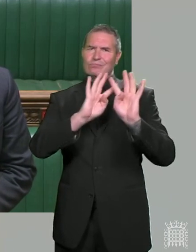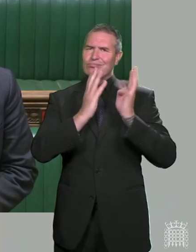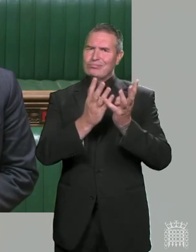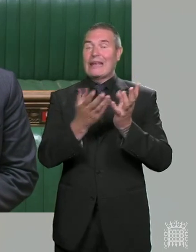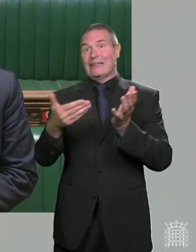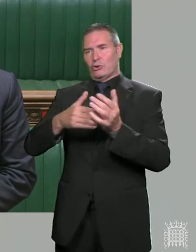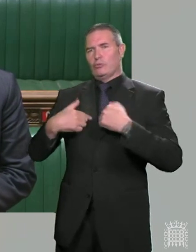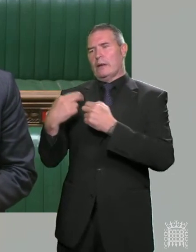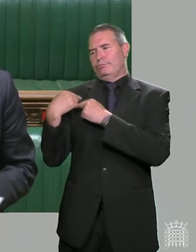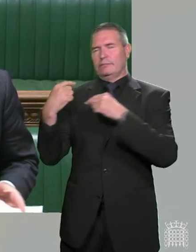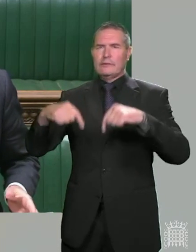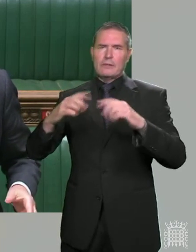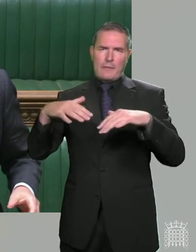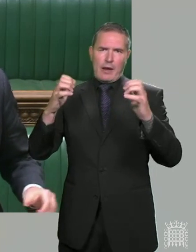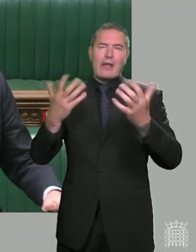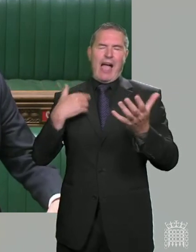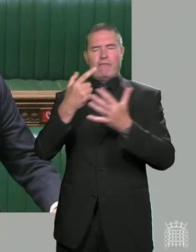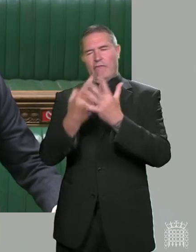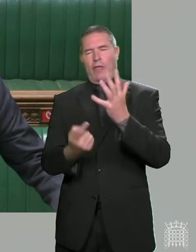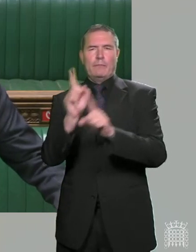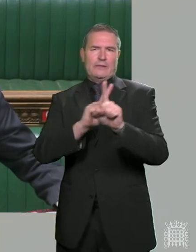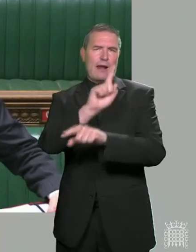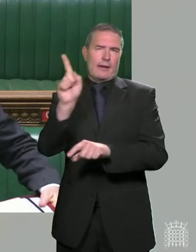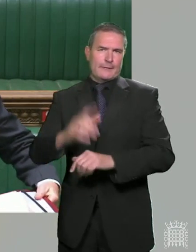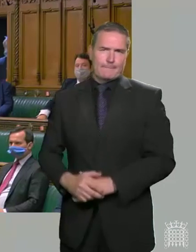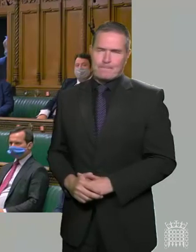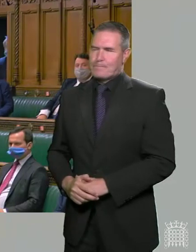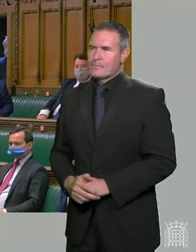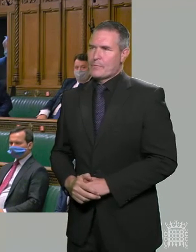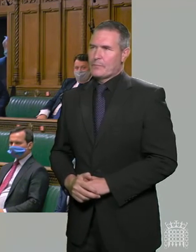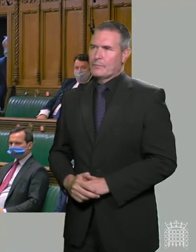In addition to my duties in this House, I shall have further such meetings later today.